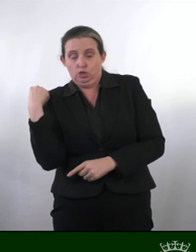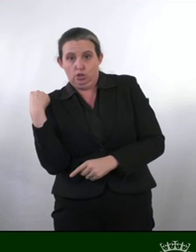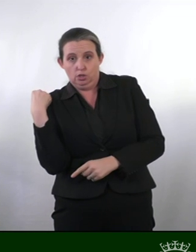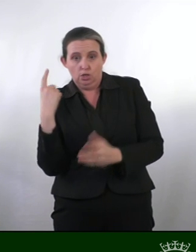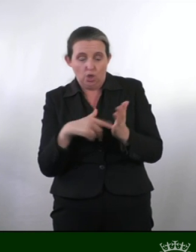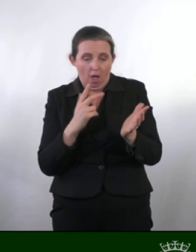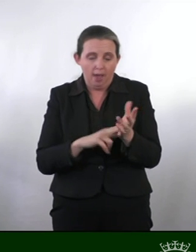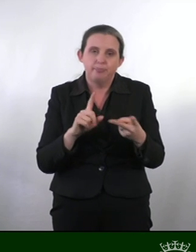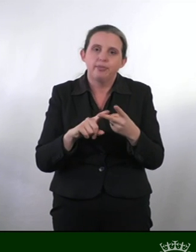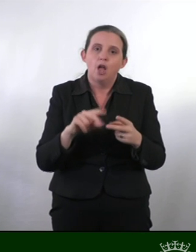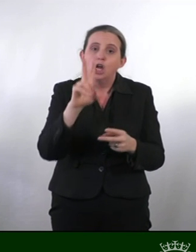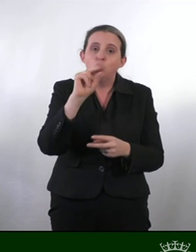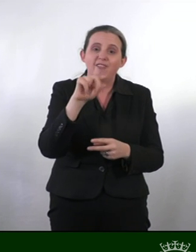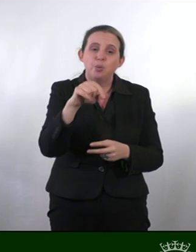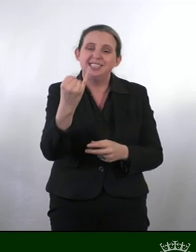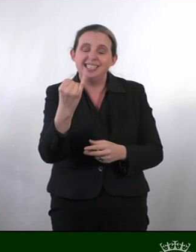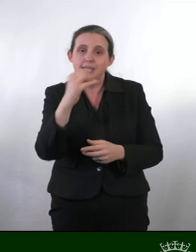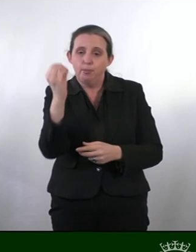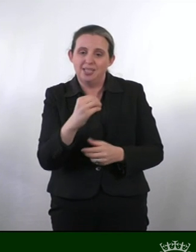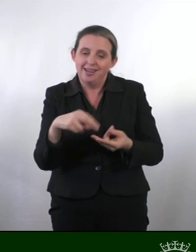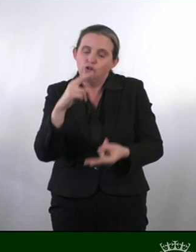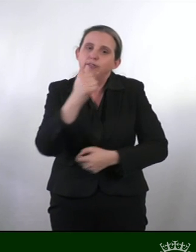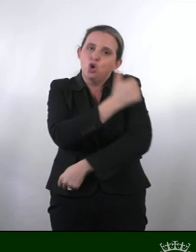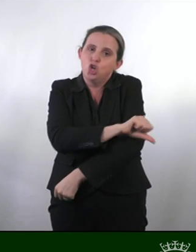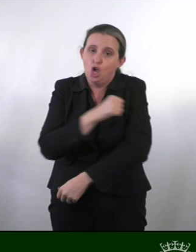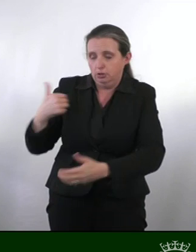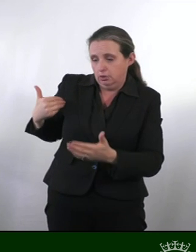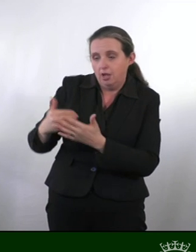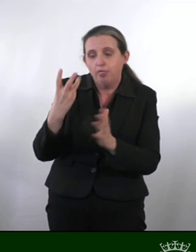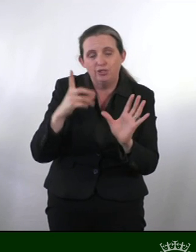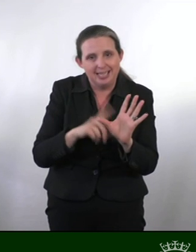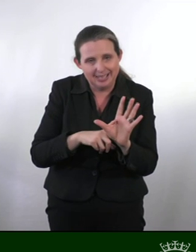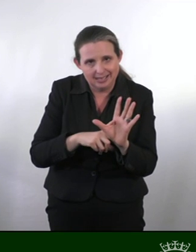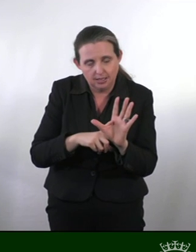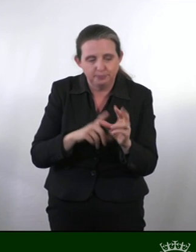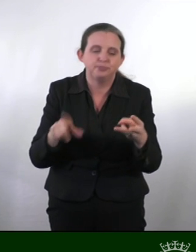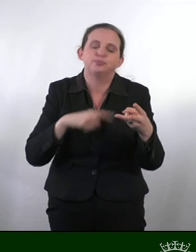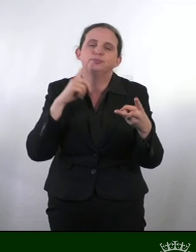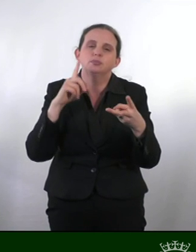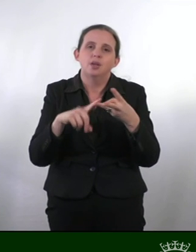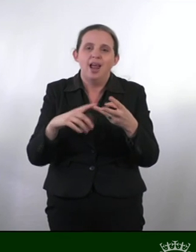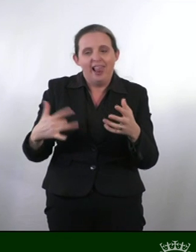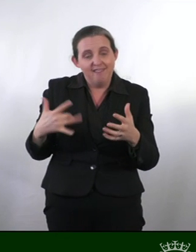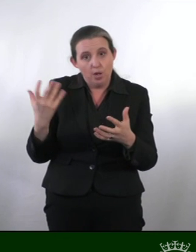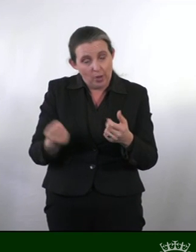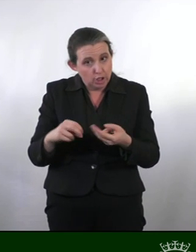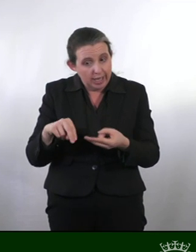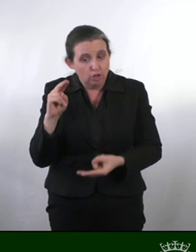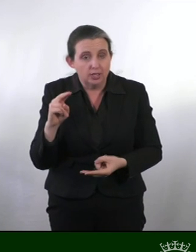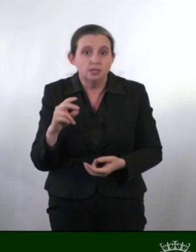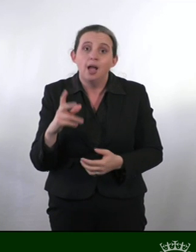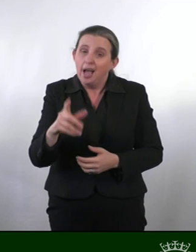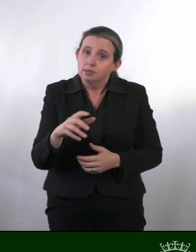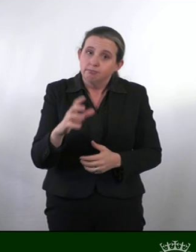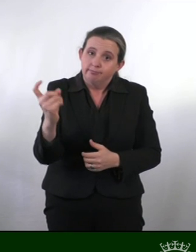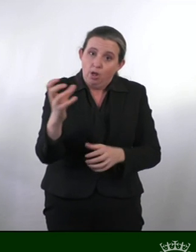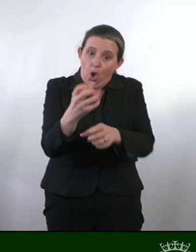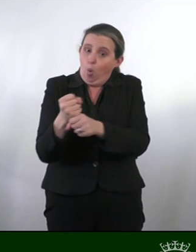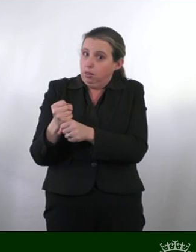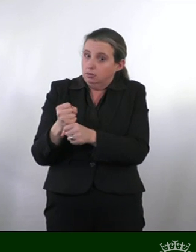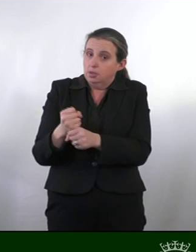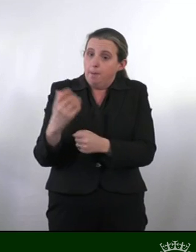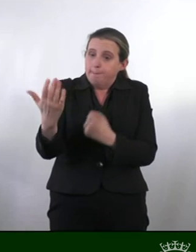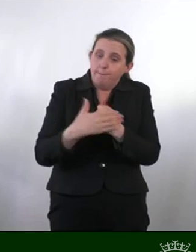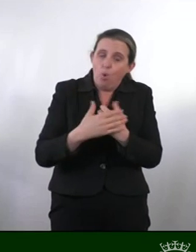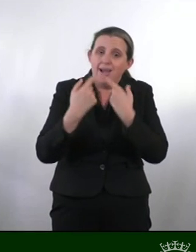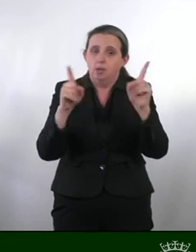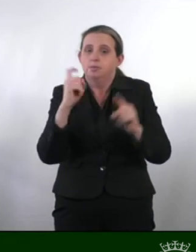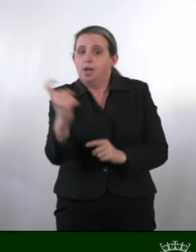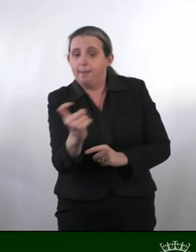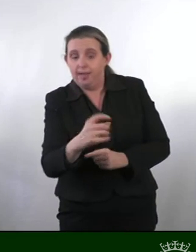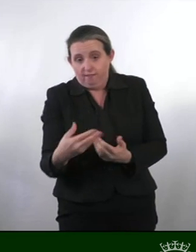6% increase for nurses over the past three years; the biggest ever increase in the living wage—and more to come in just a minute if she will contain herself.